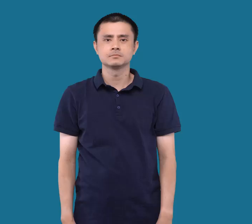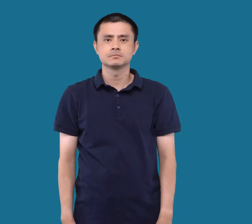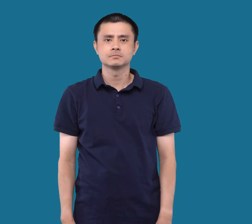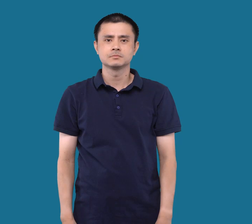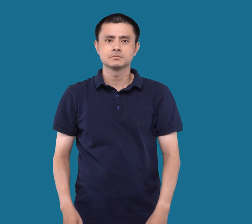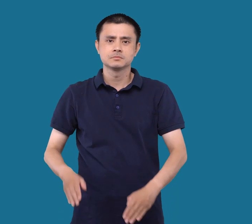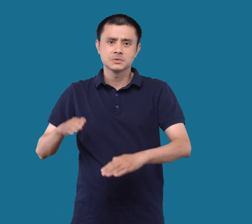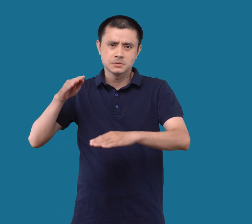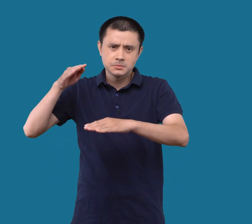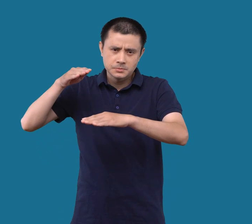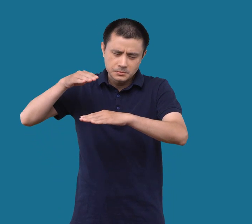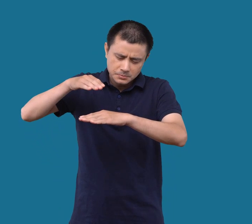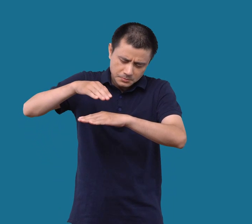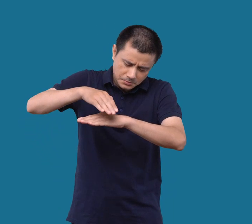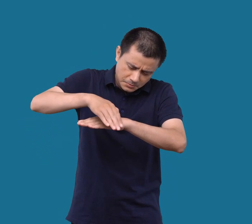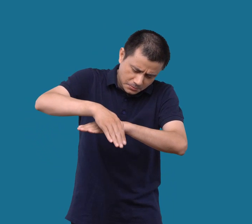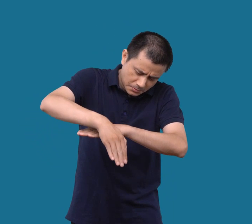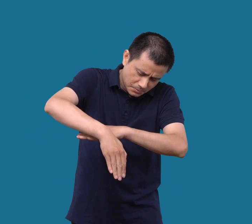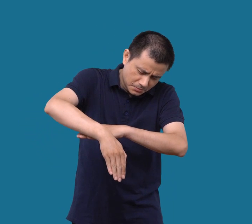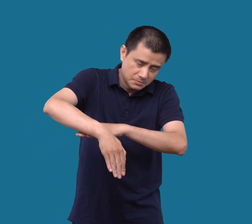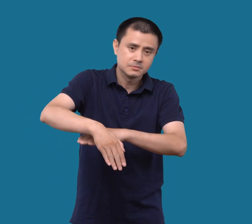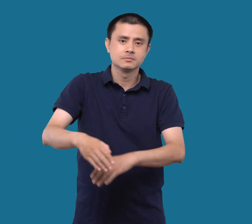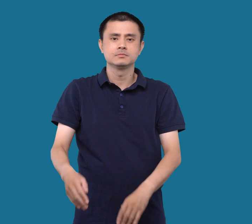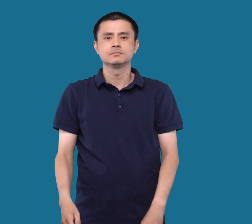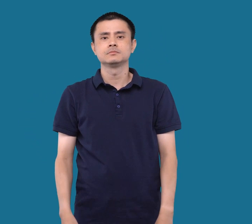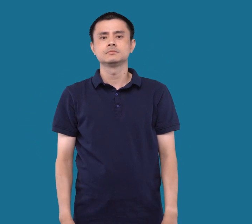chiều tối